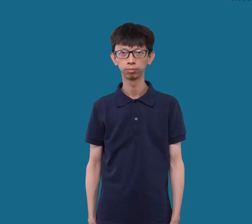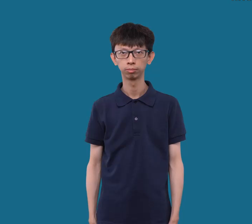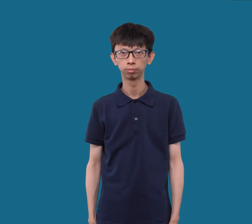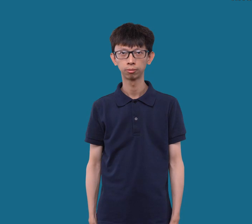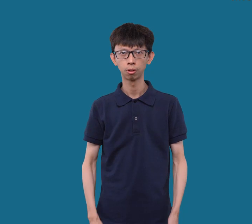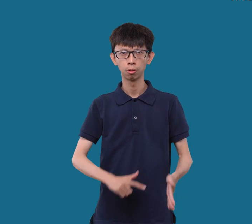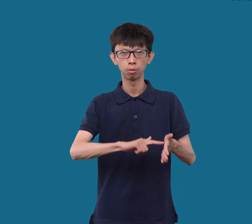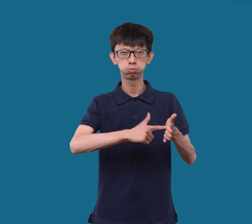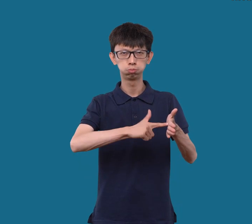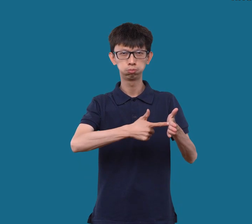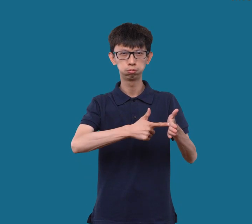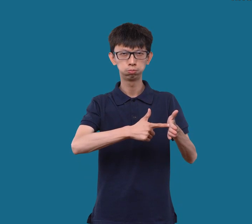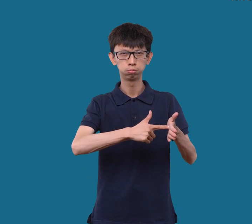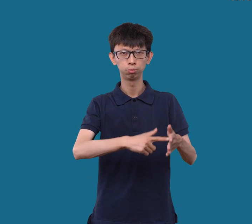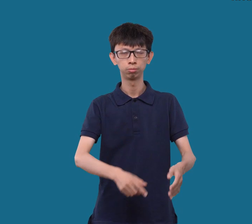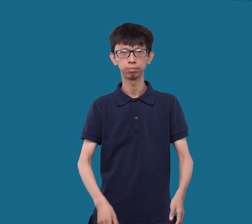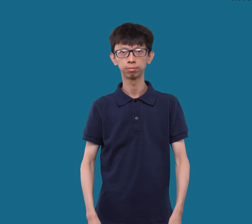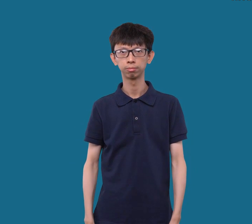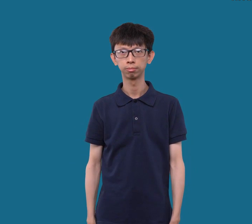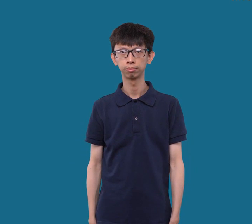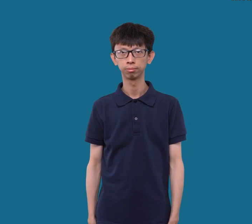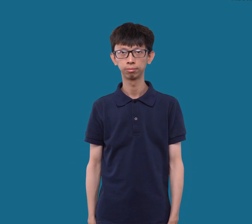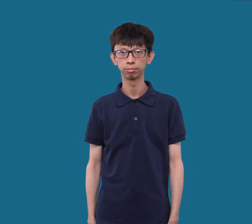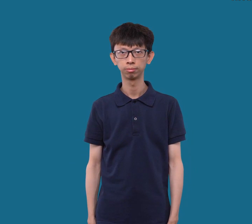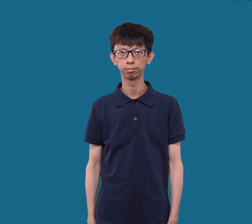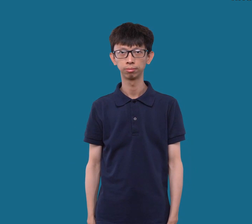khoan (cái khoan)